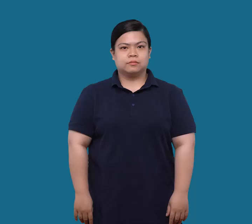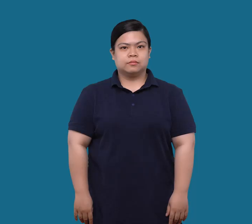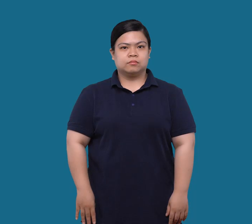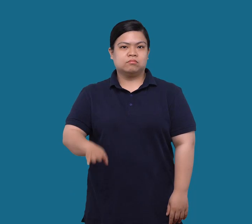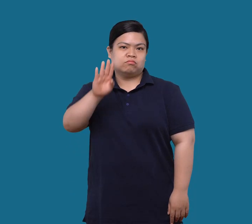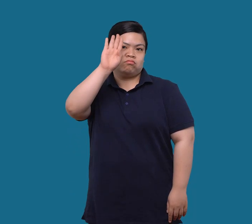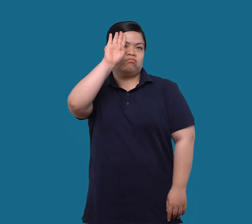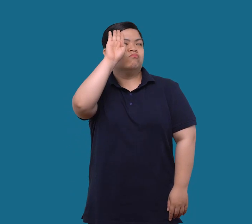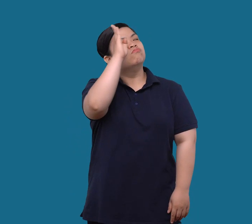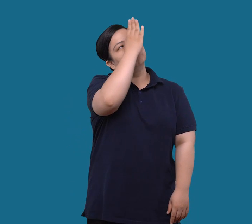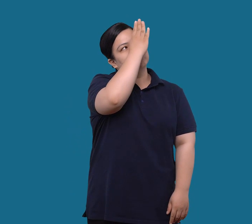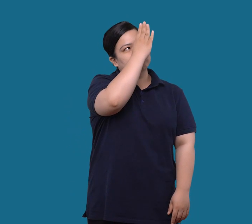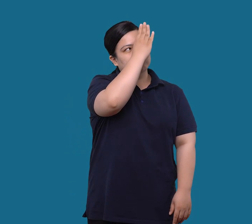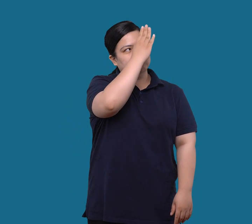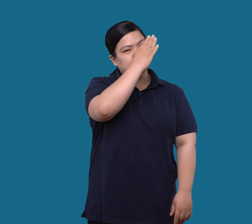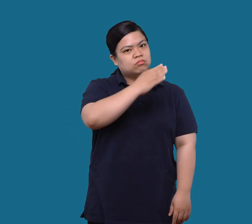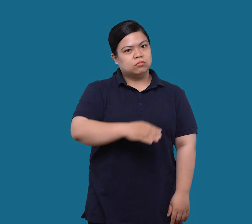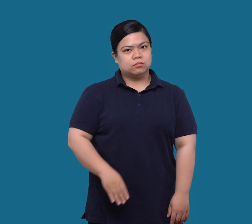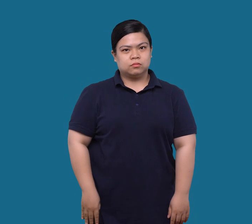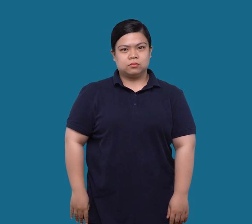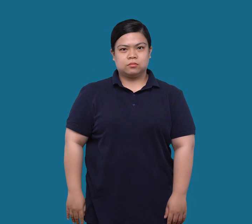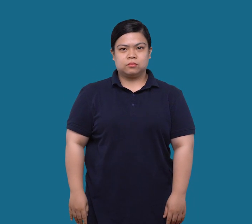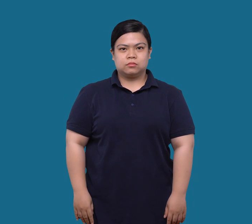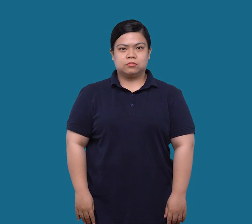liếc nhìn